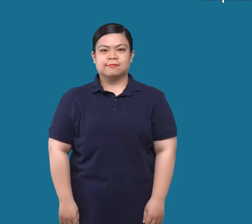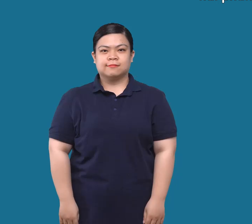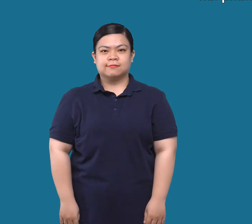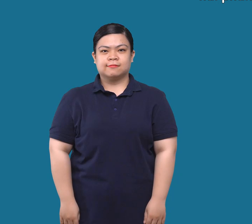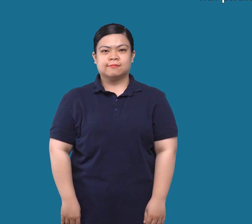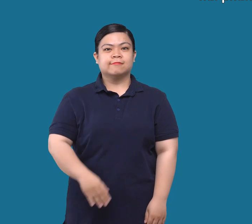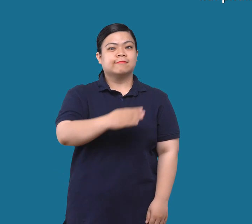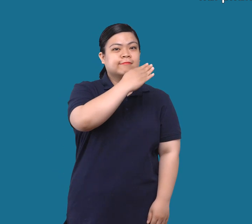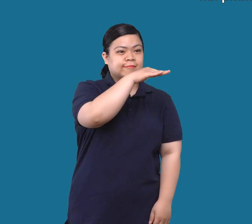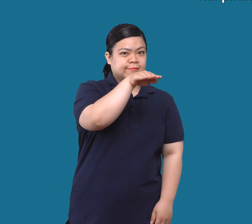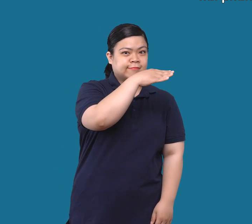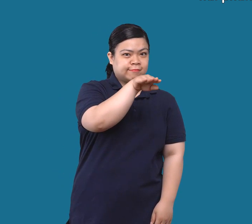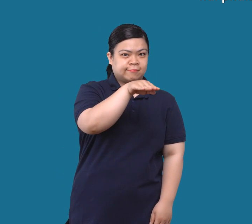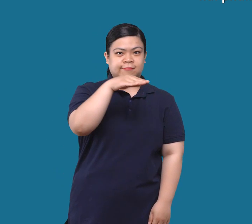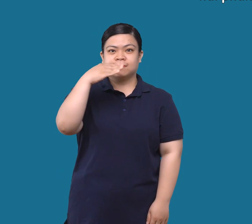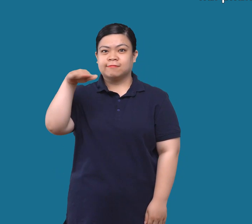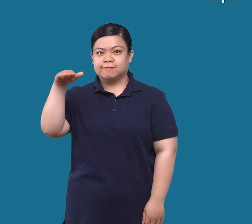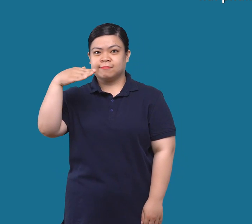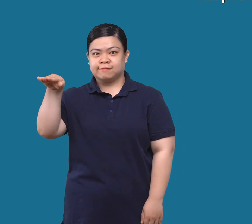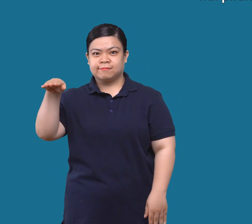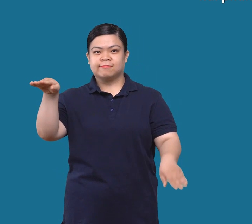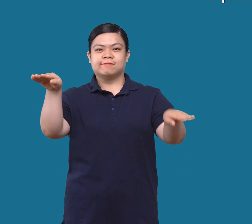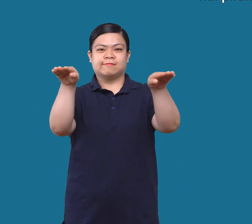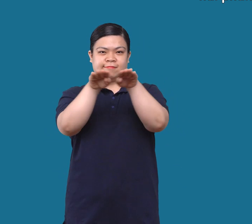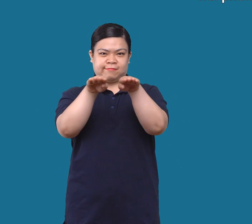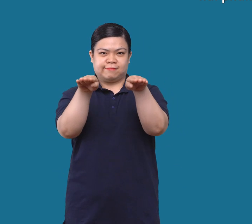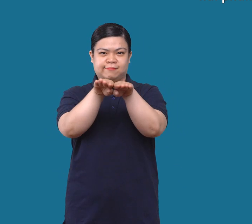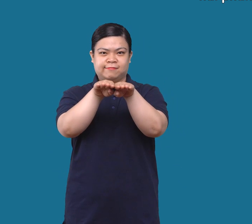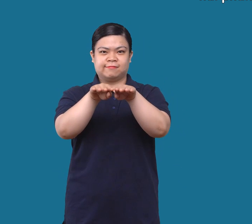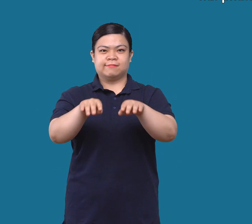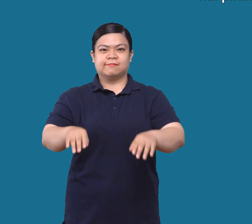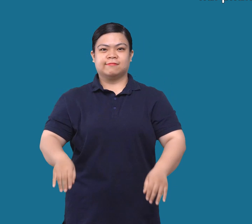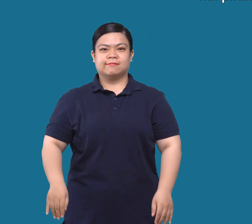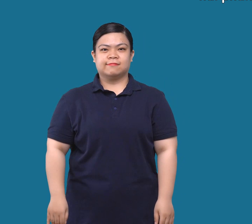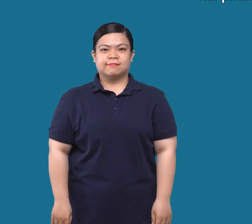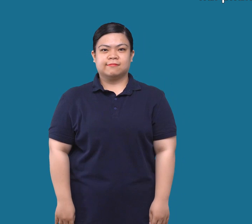hai phân số bằng nhau